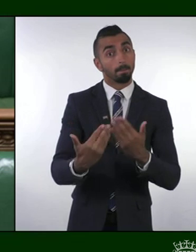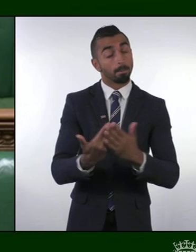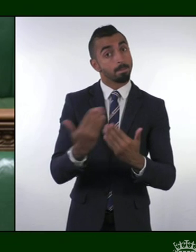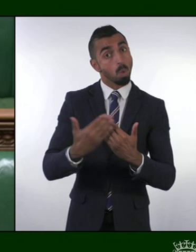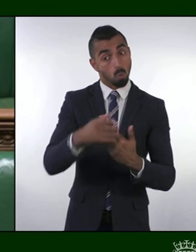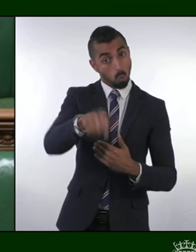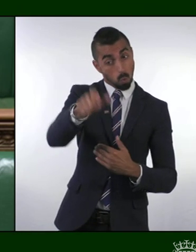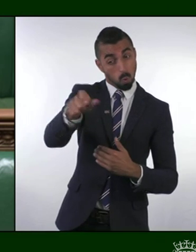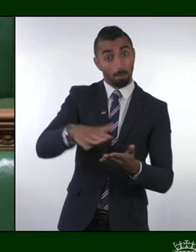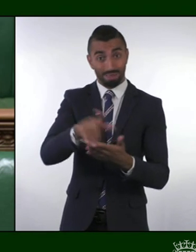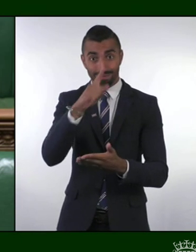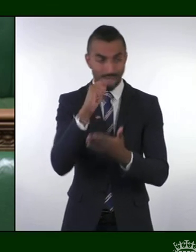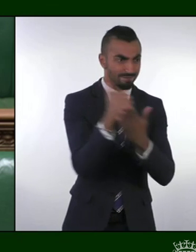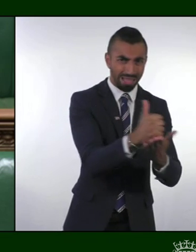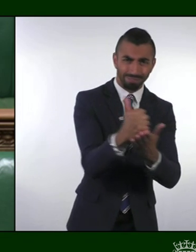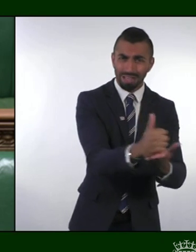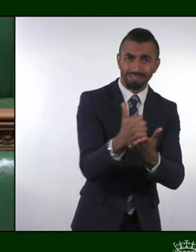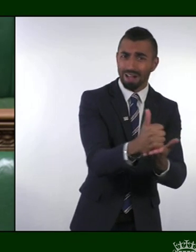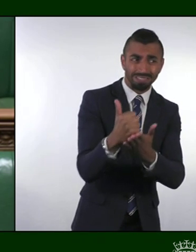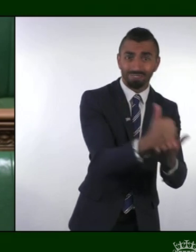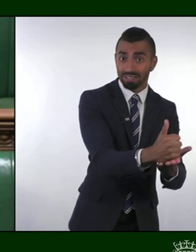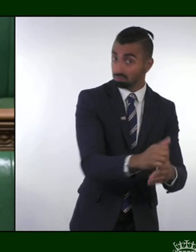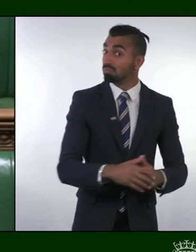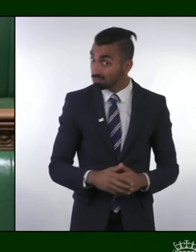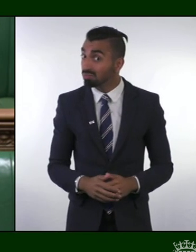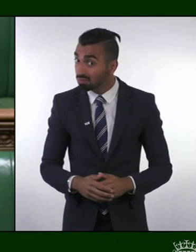We will also expand our universal skills offer.